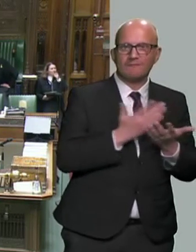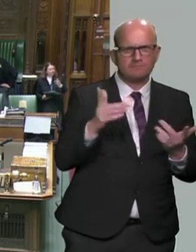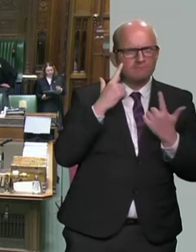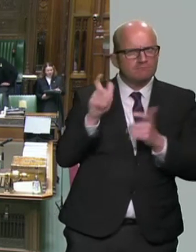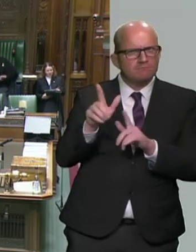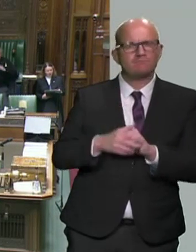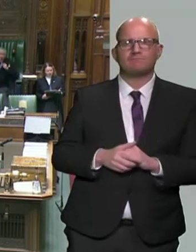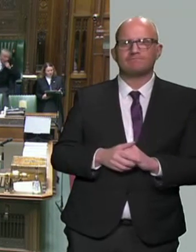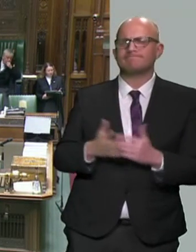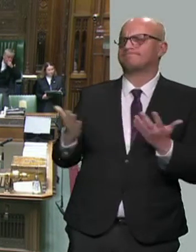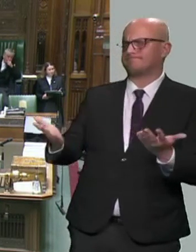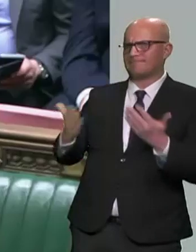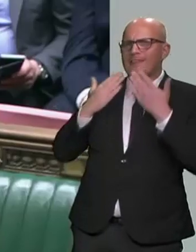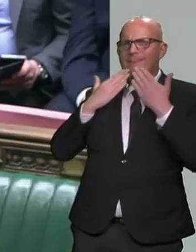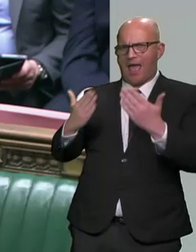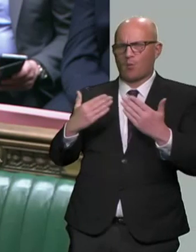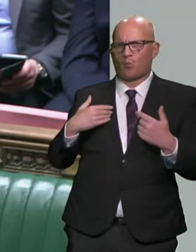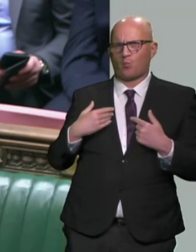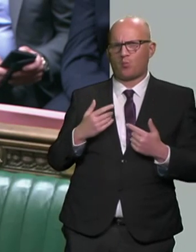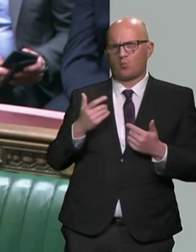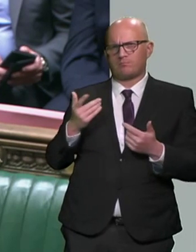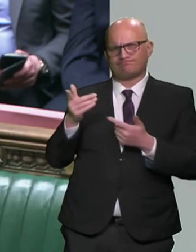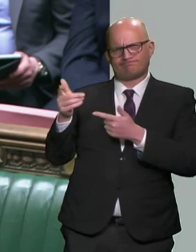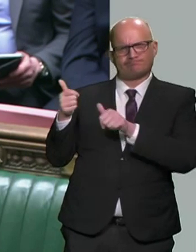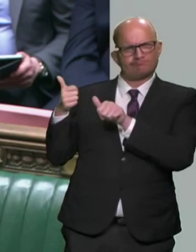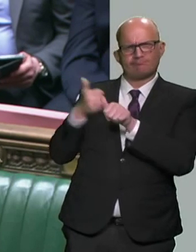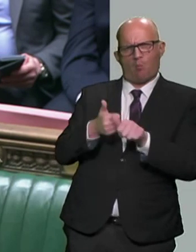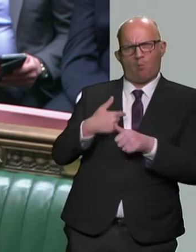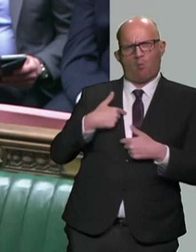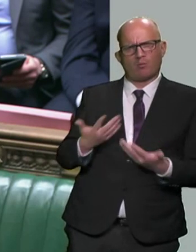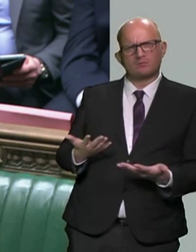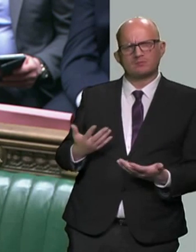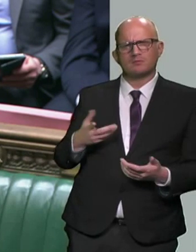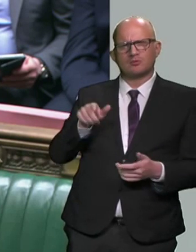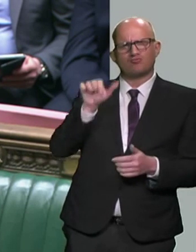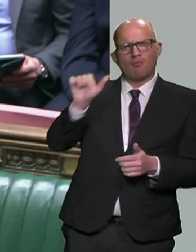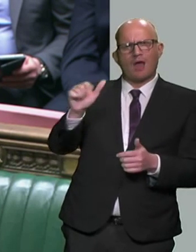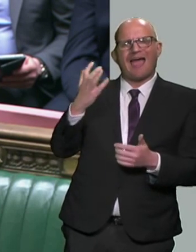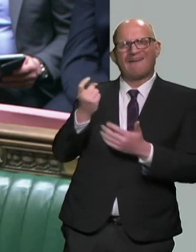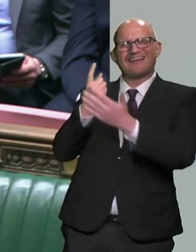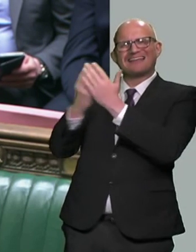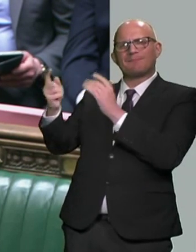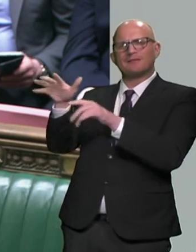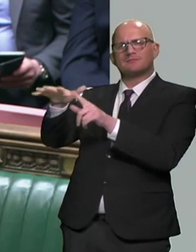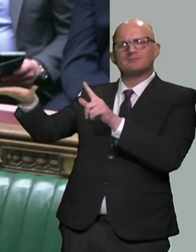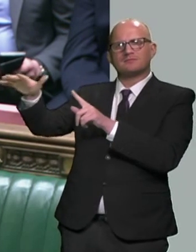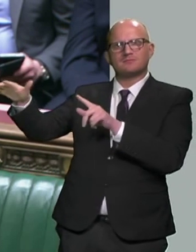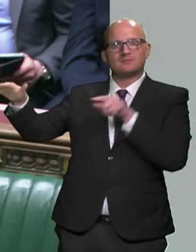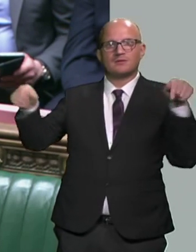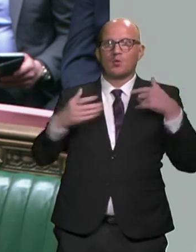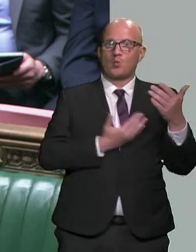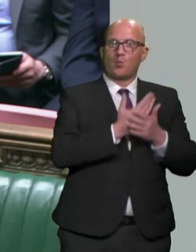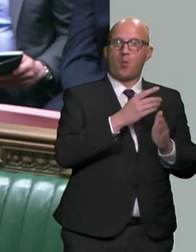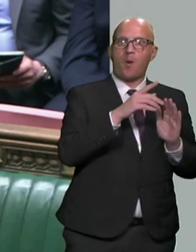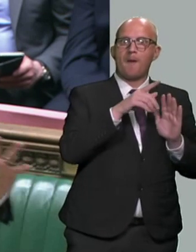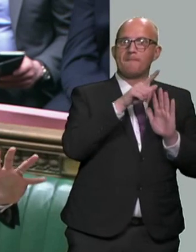I thank my hon. Friend for his support and he is right to highlight some of the independent commentators who have supported the policies announced today.